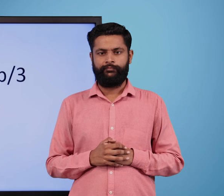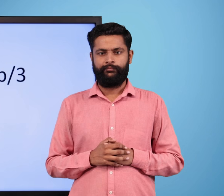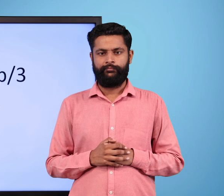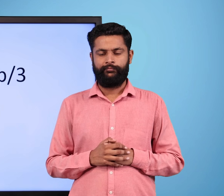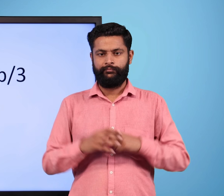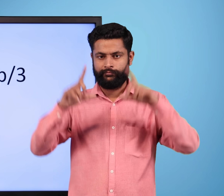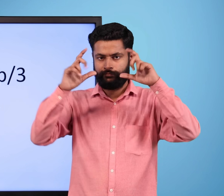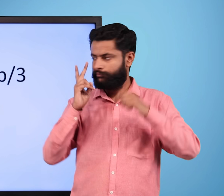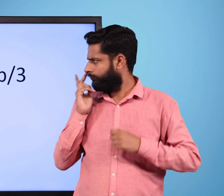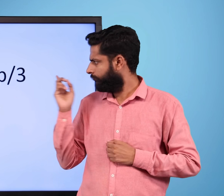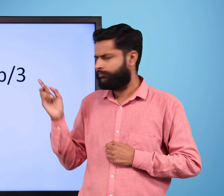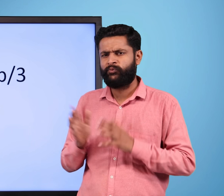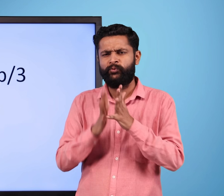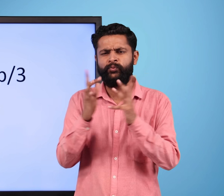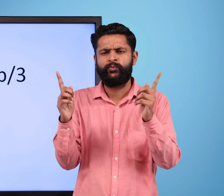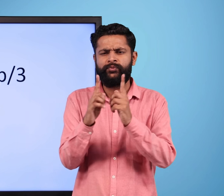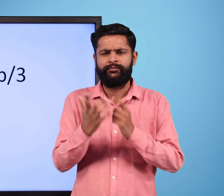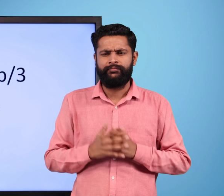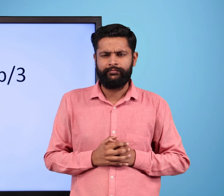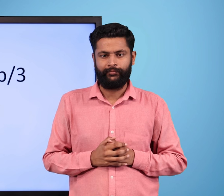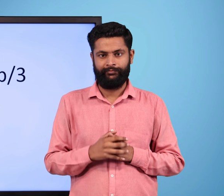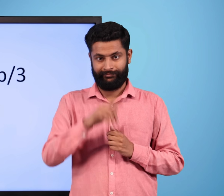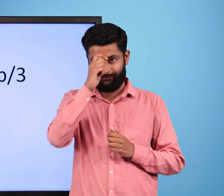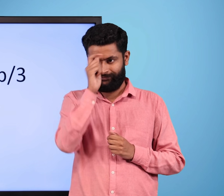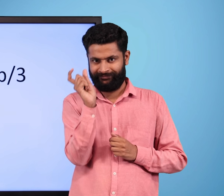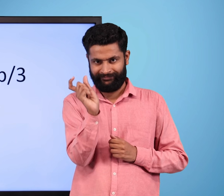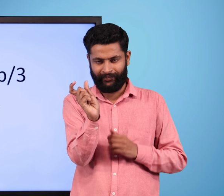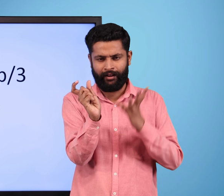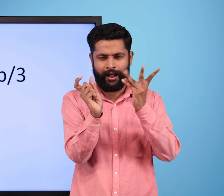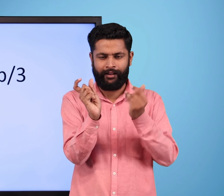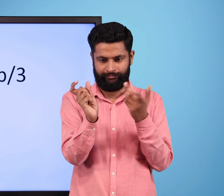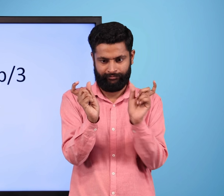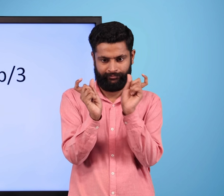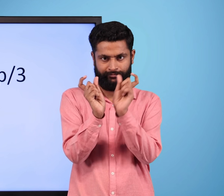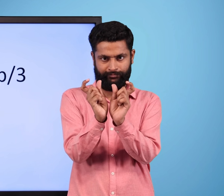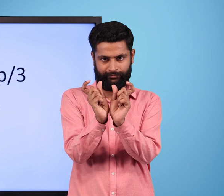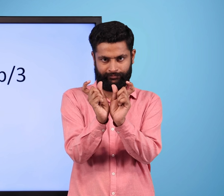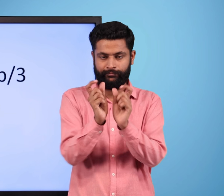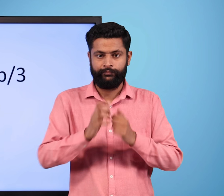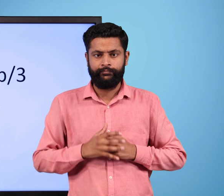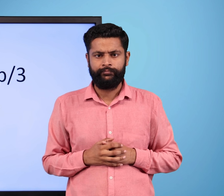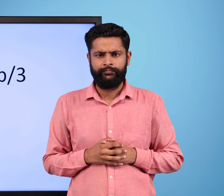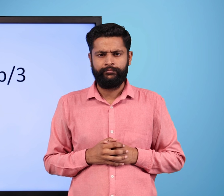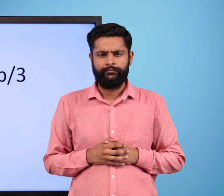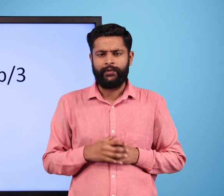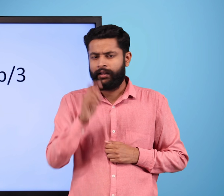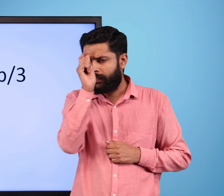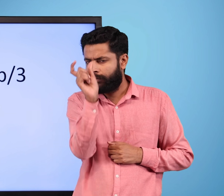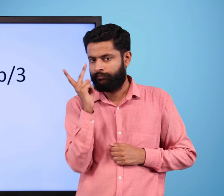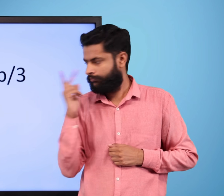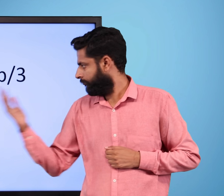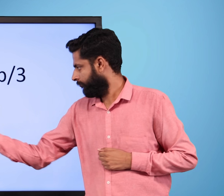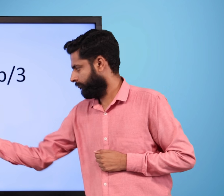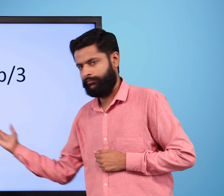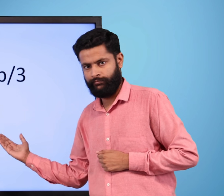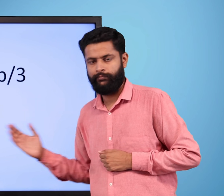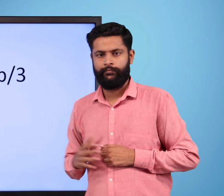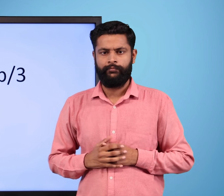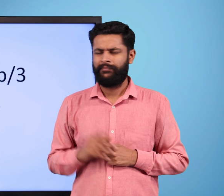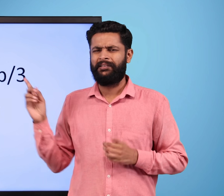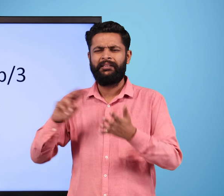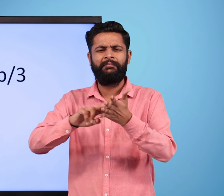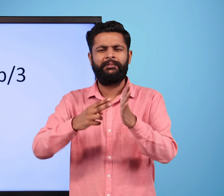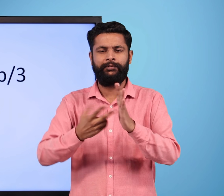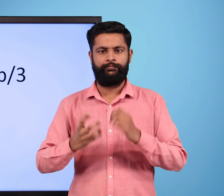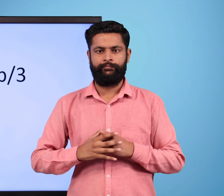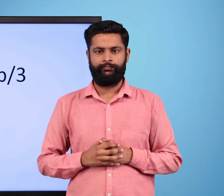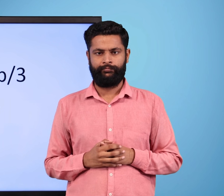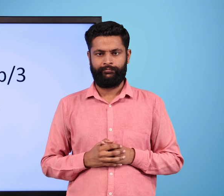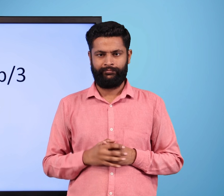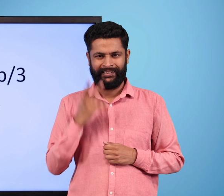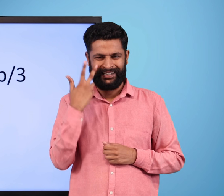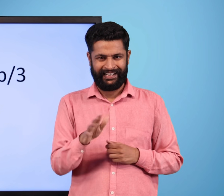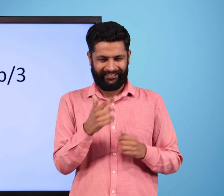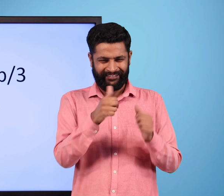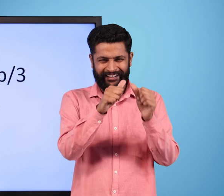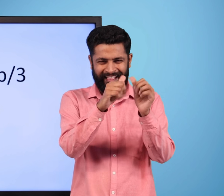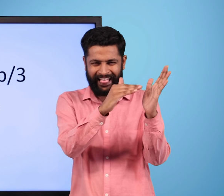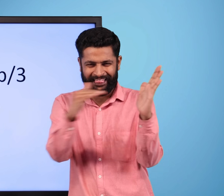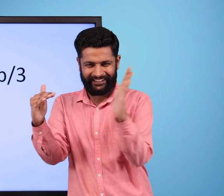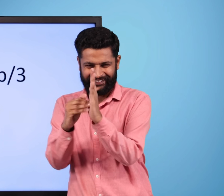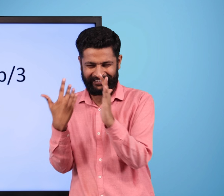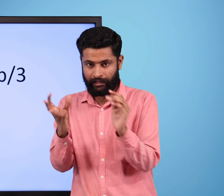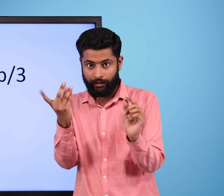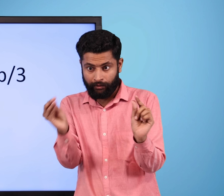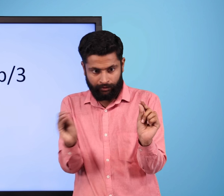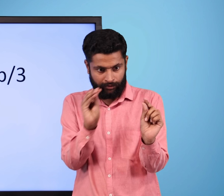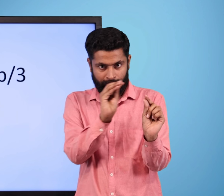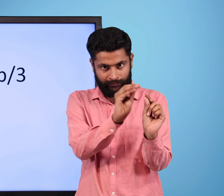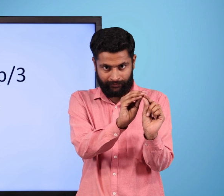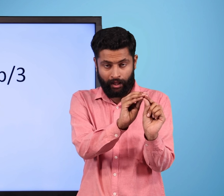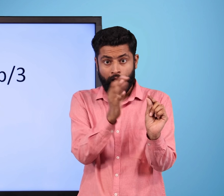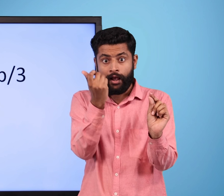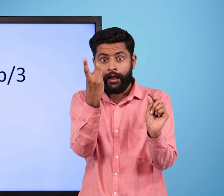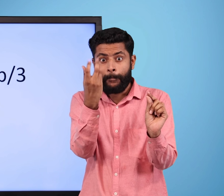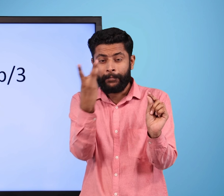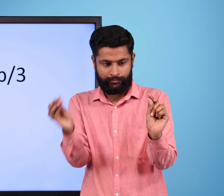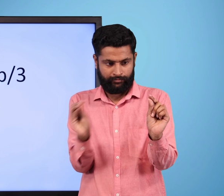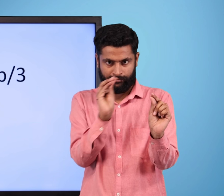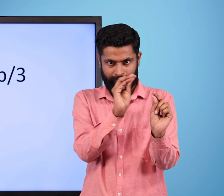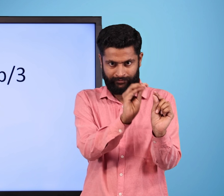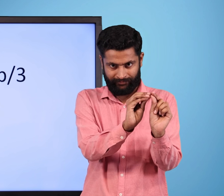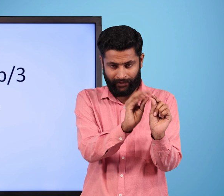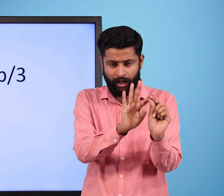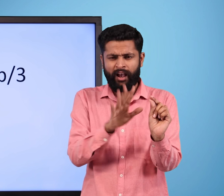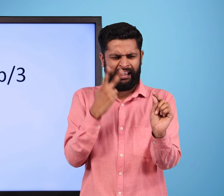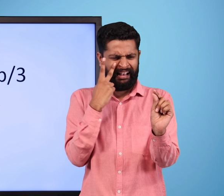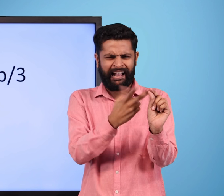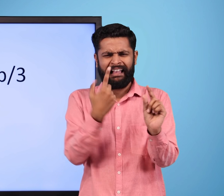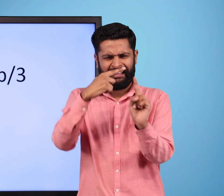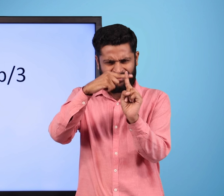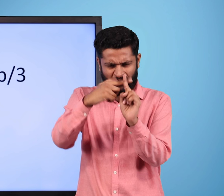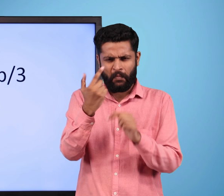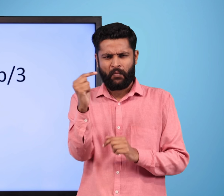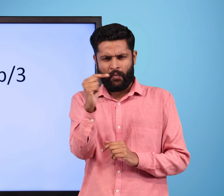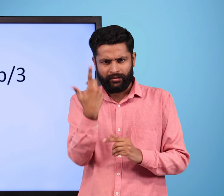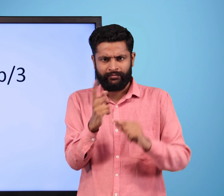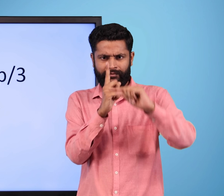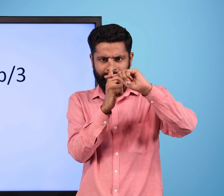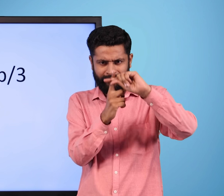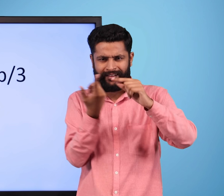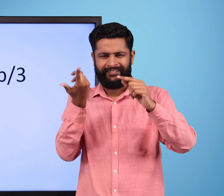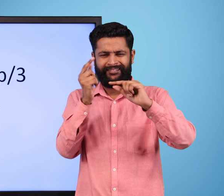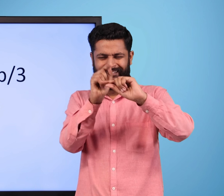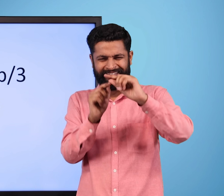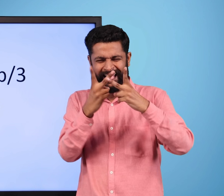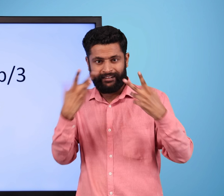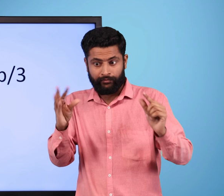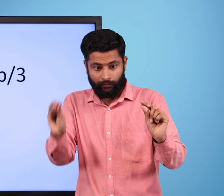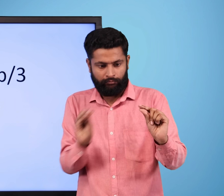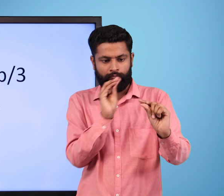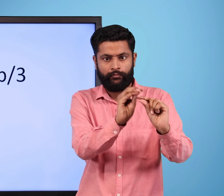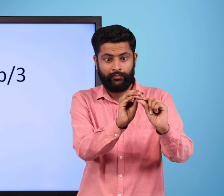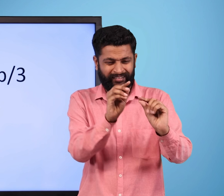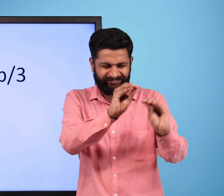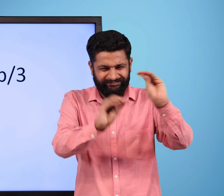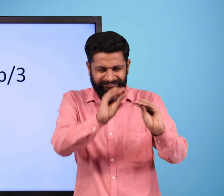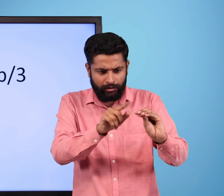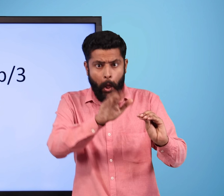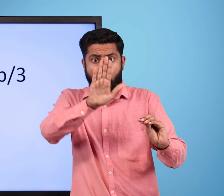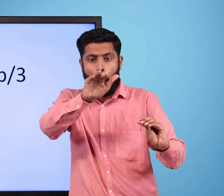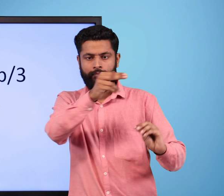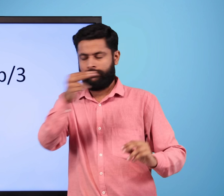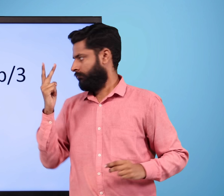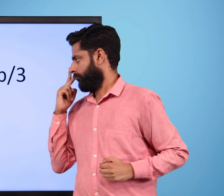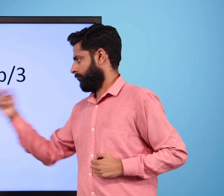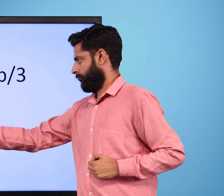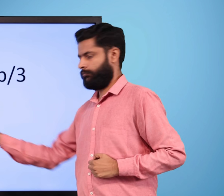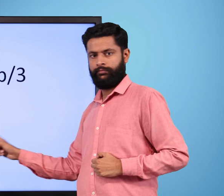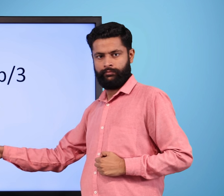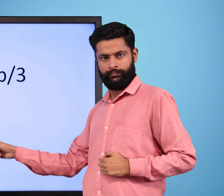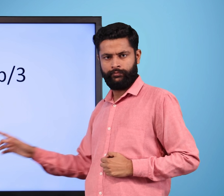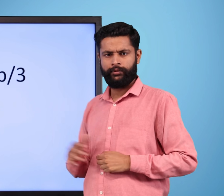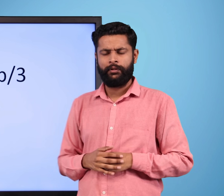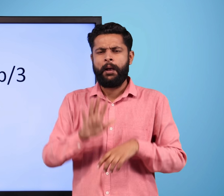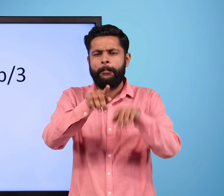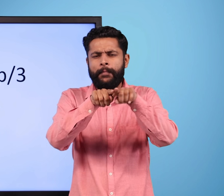Expression (algebraic) This sign means expression in algebra. Algebraic expressions contain numbers and variables and use operations (addition, subtraction, multiplication, division).